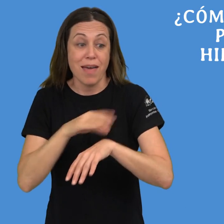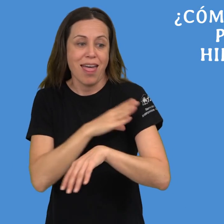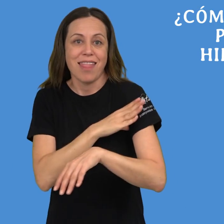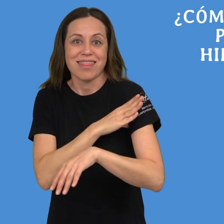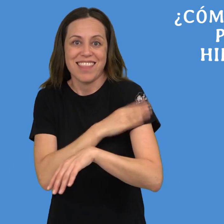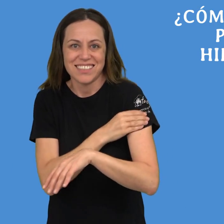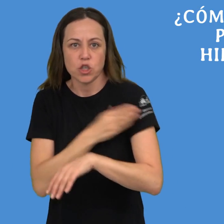tensión